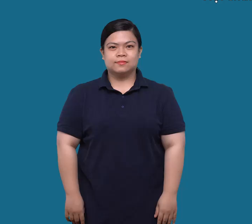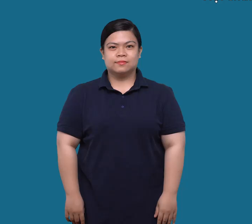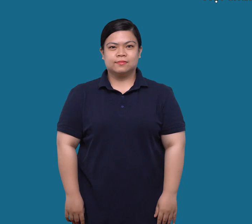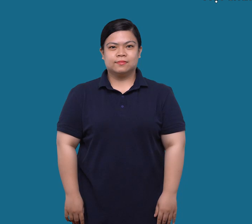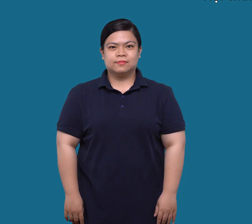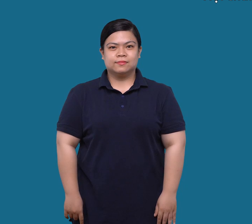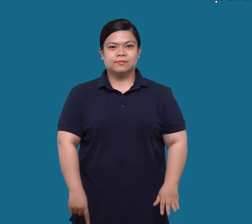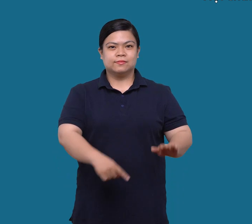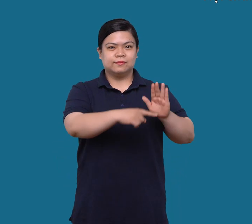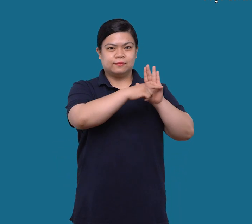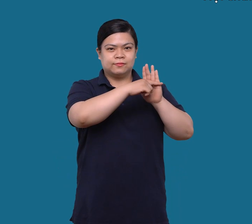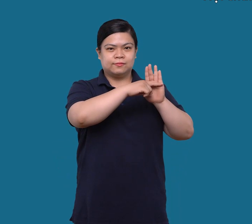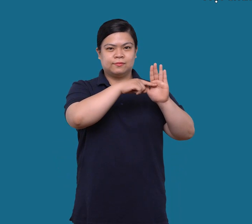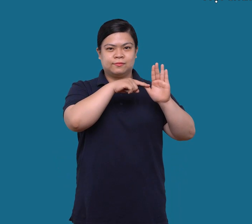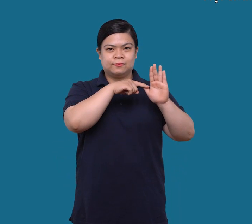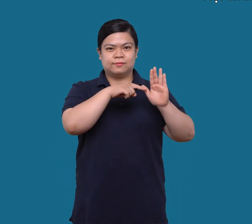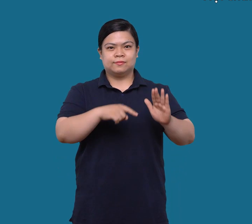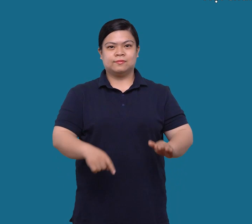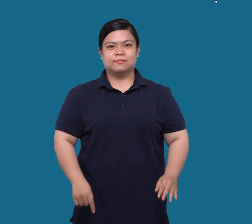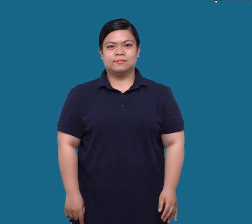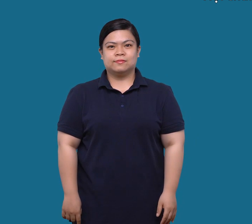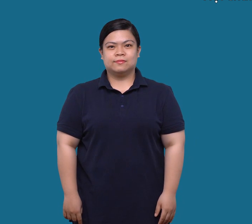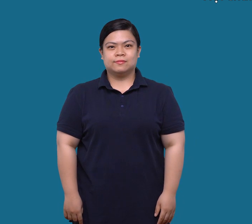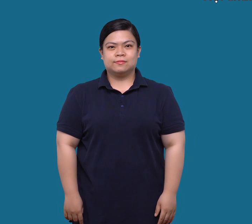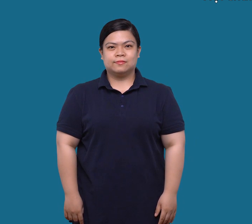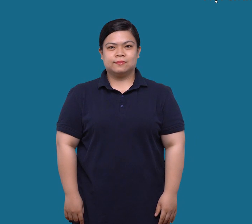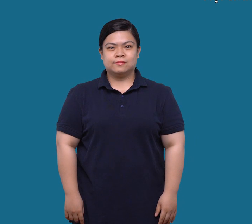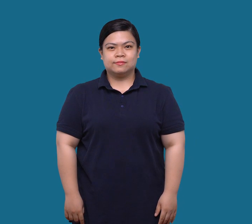hội chứng Đao - Down